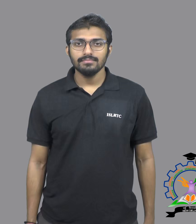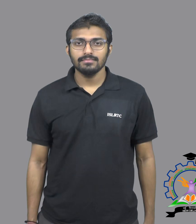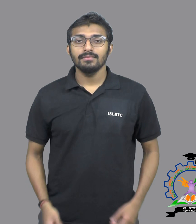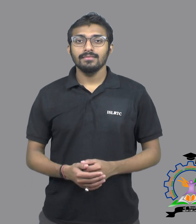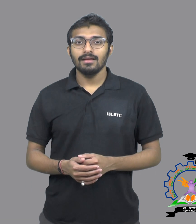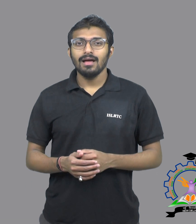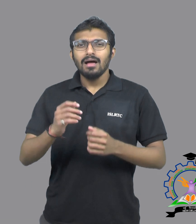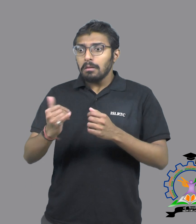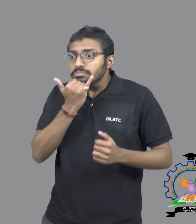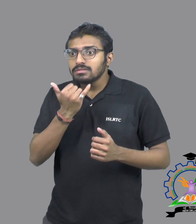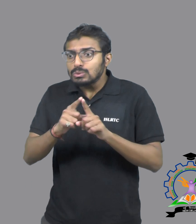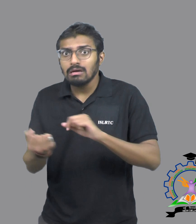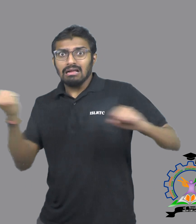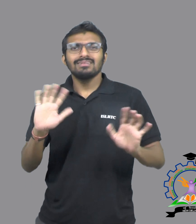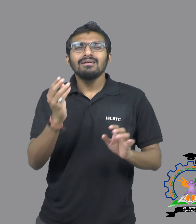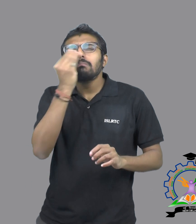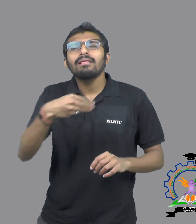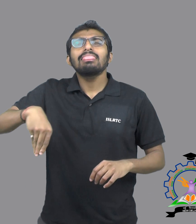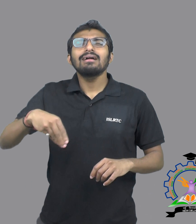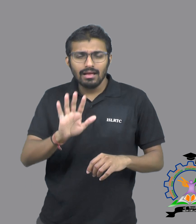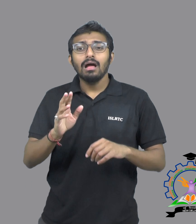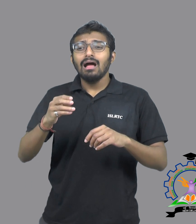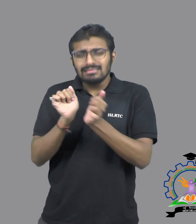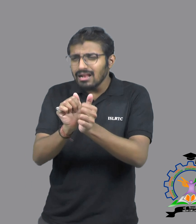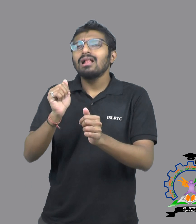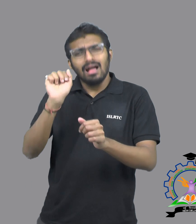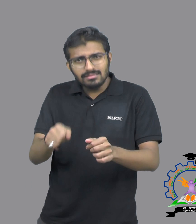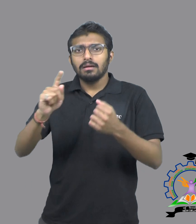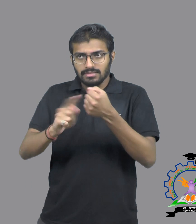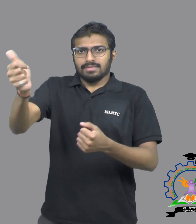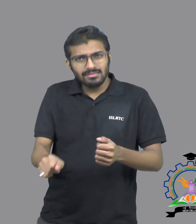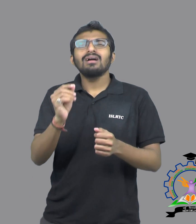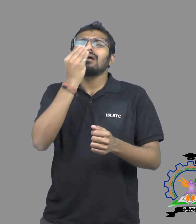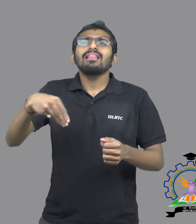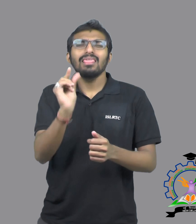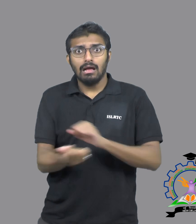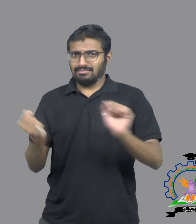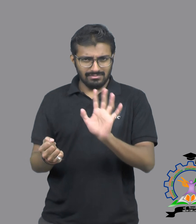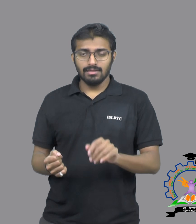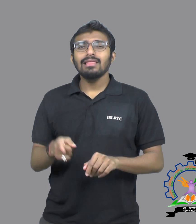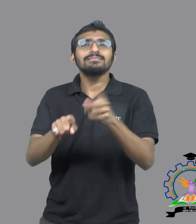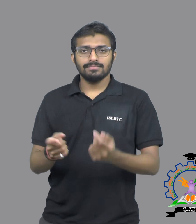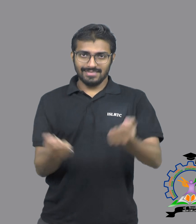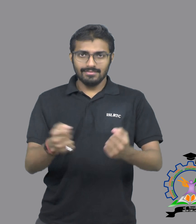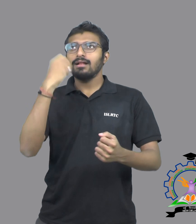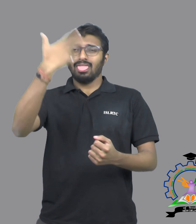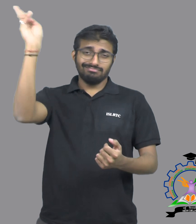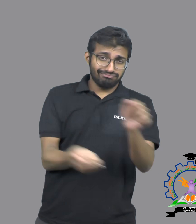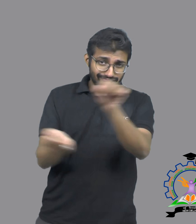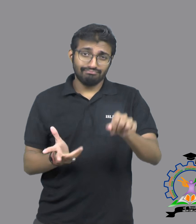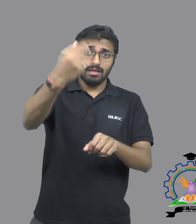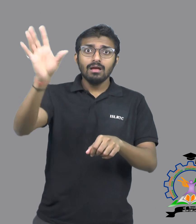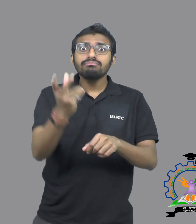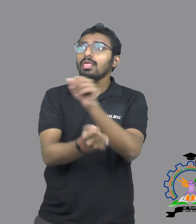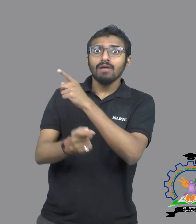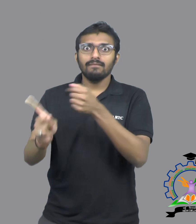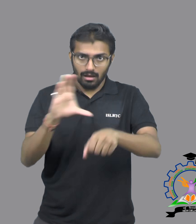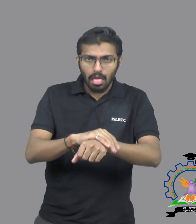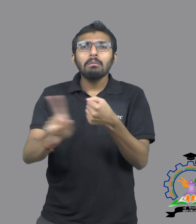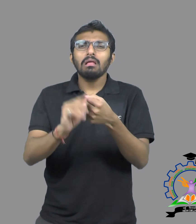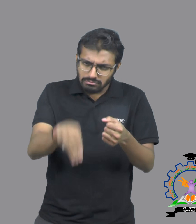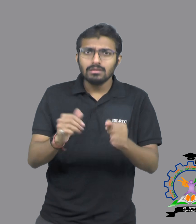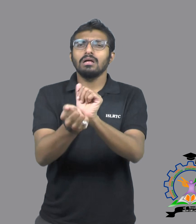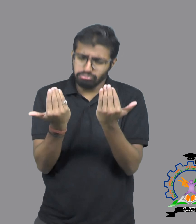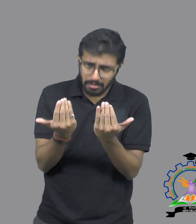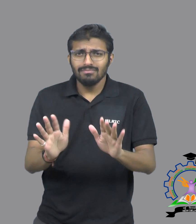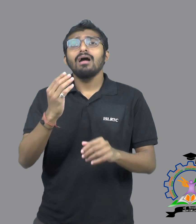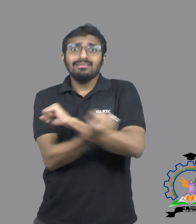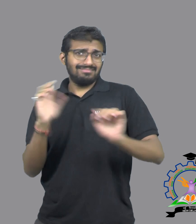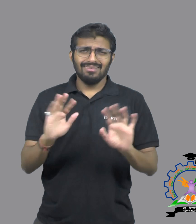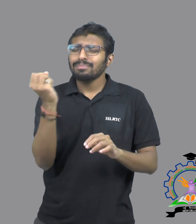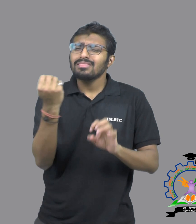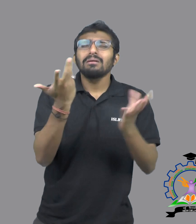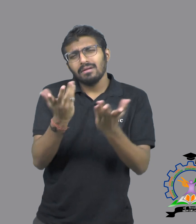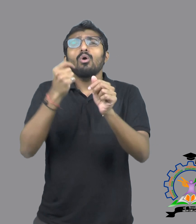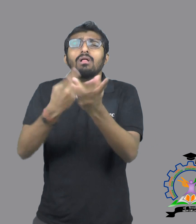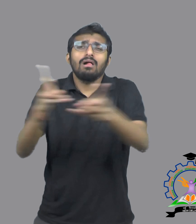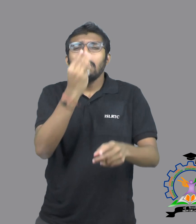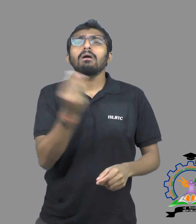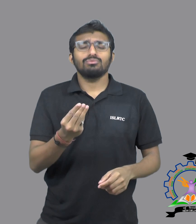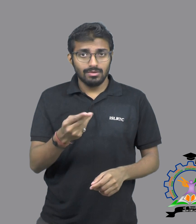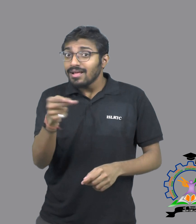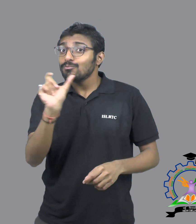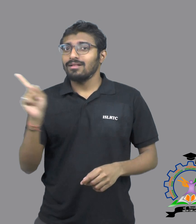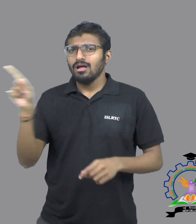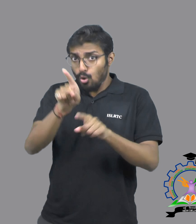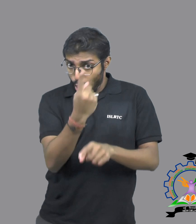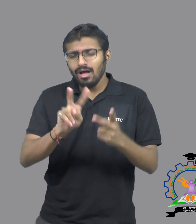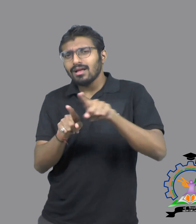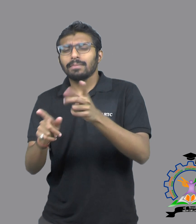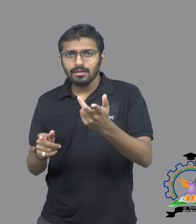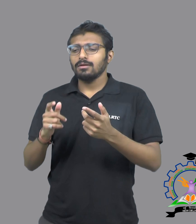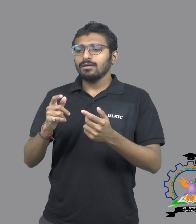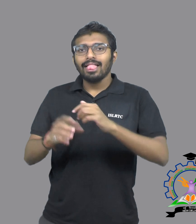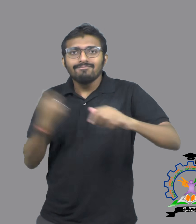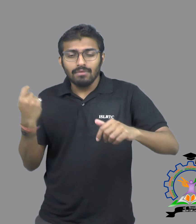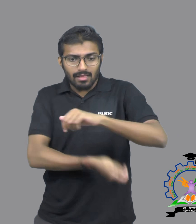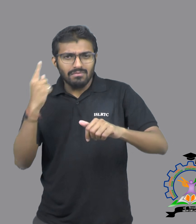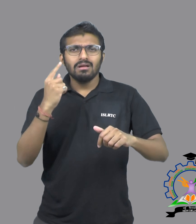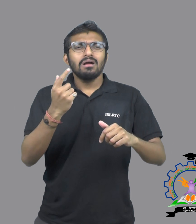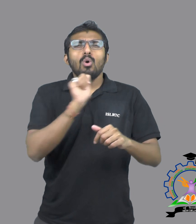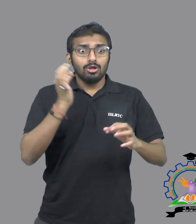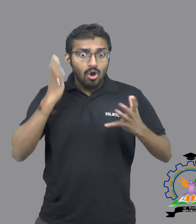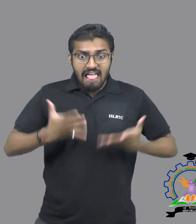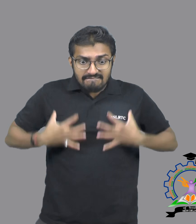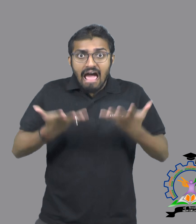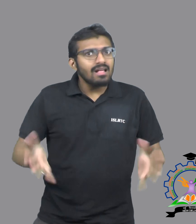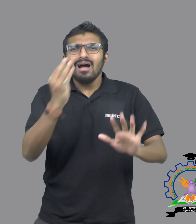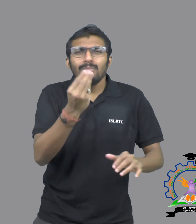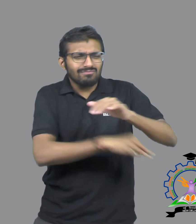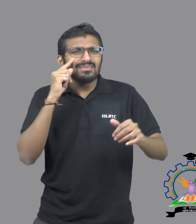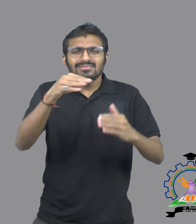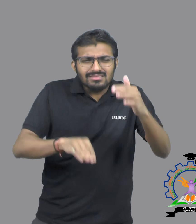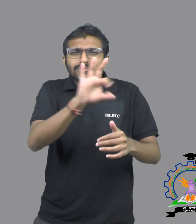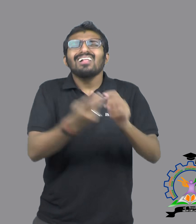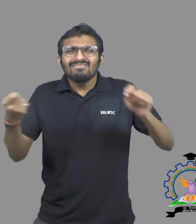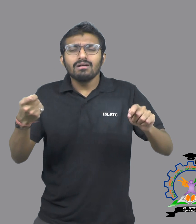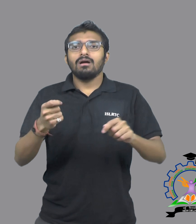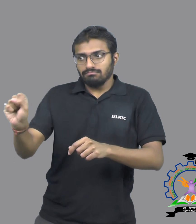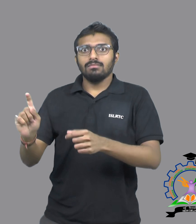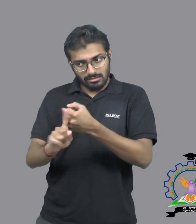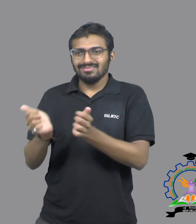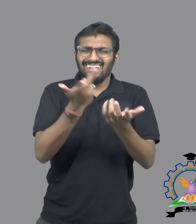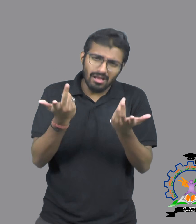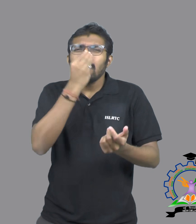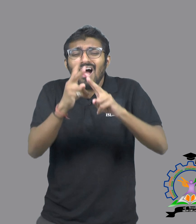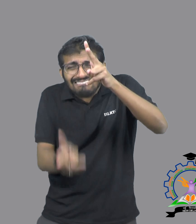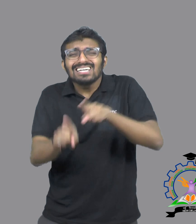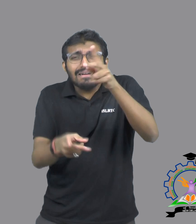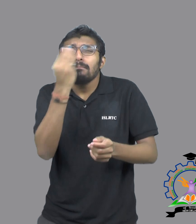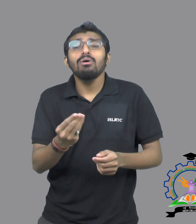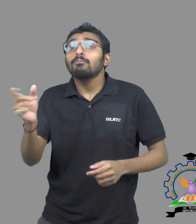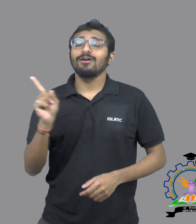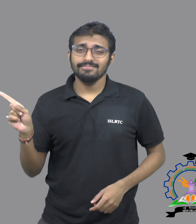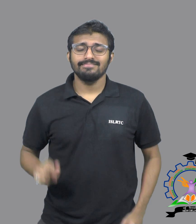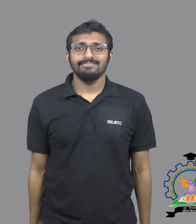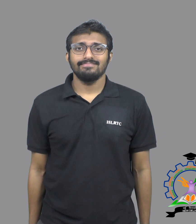Petty Offence